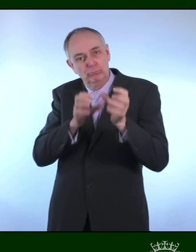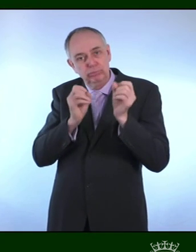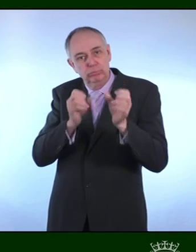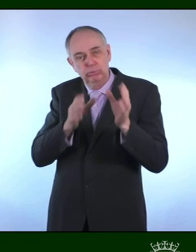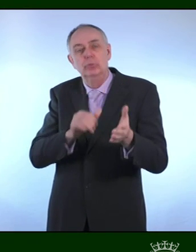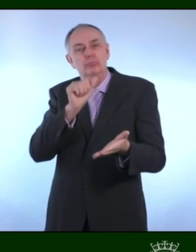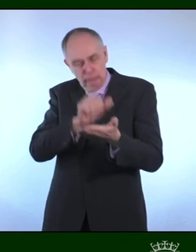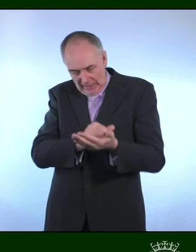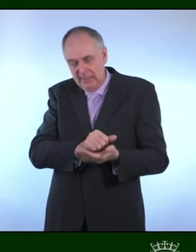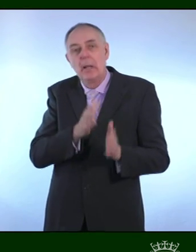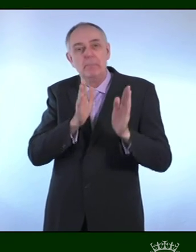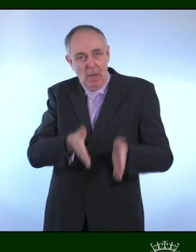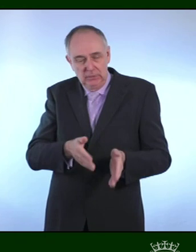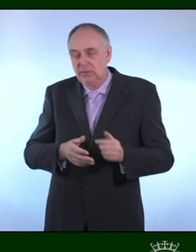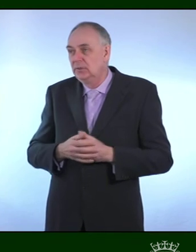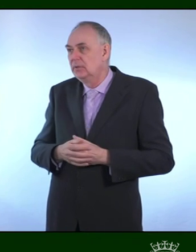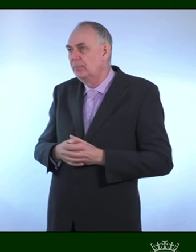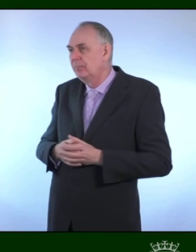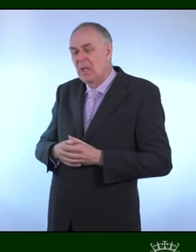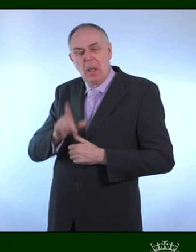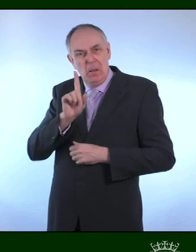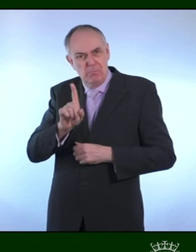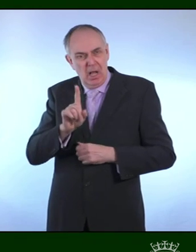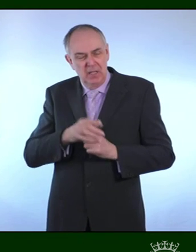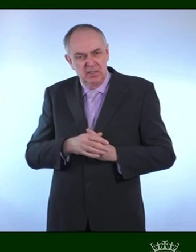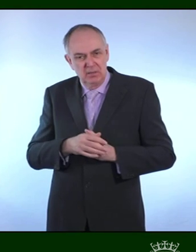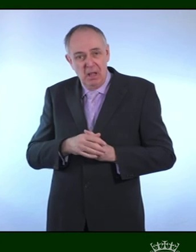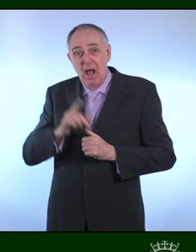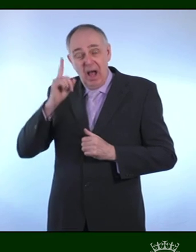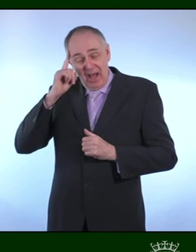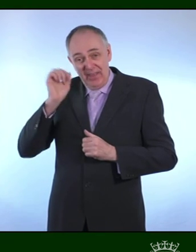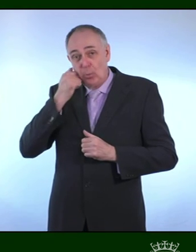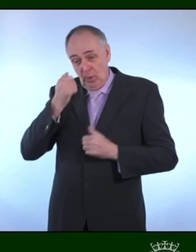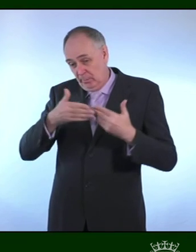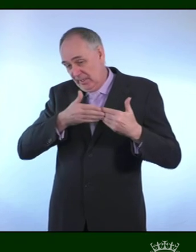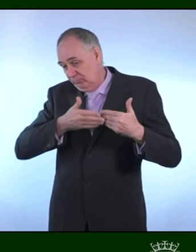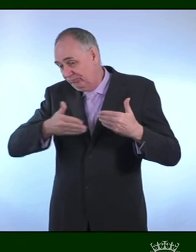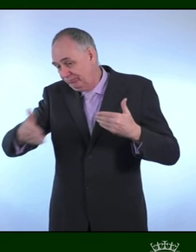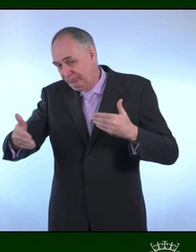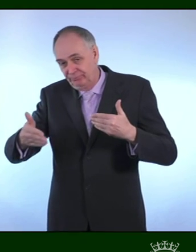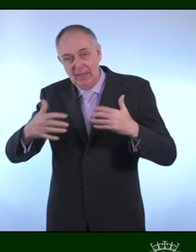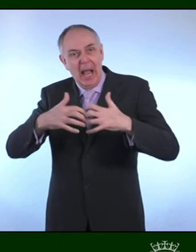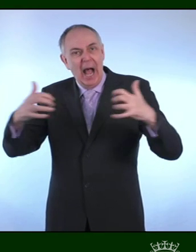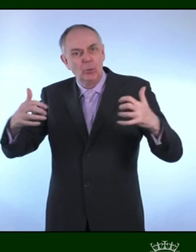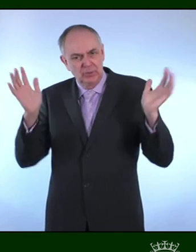That is absolutely correct. However, I understand that it may be some time before the House meets again.